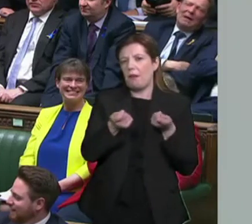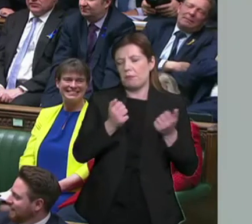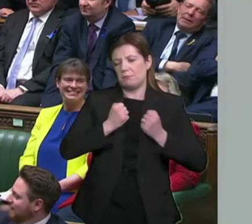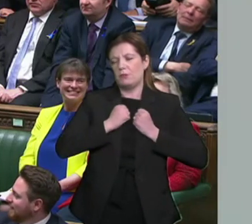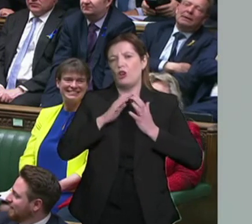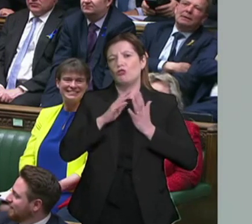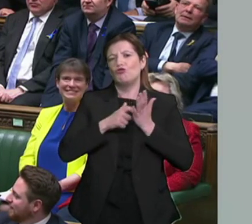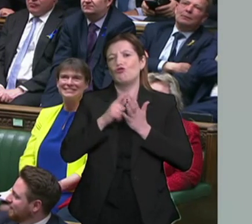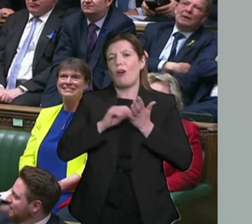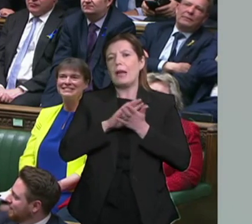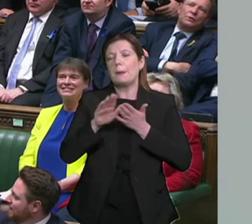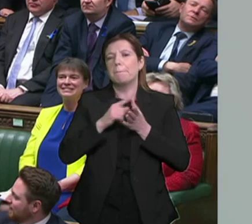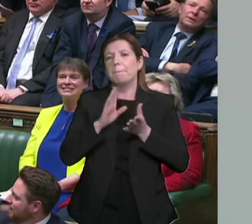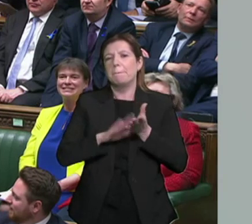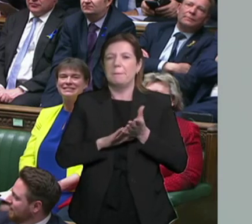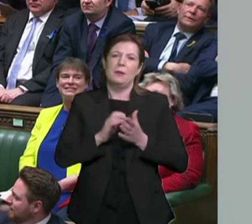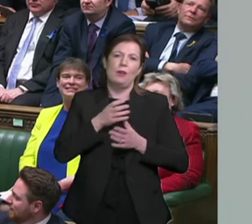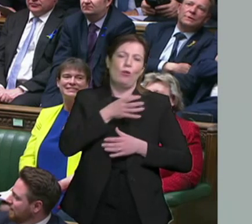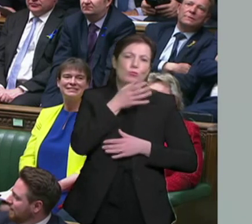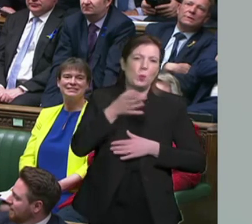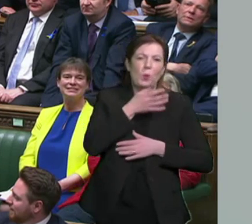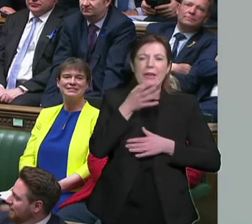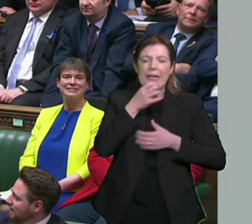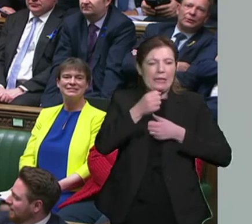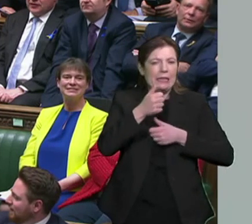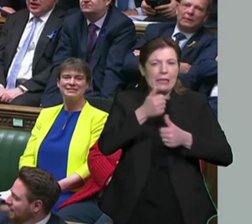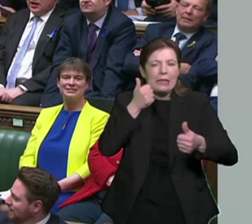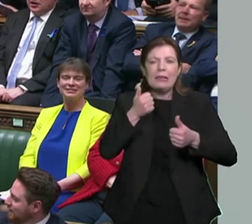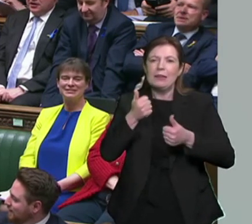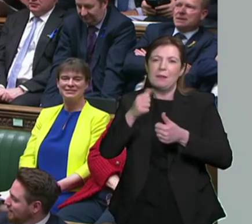Wrexham is a town based on brewing, mining and football.